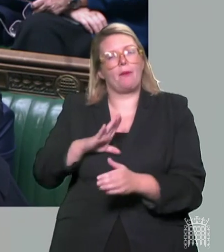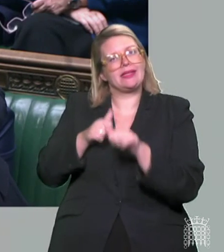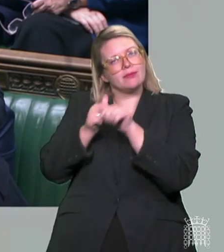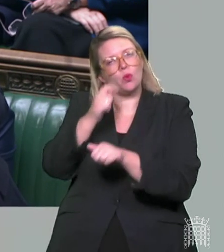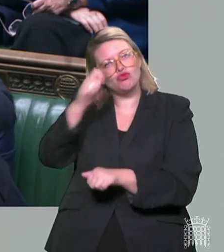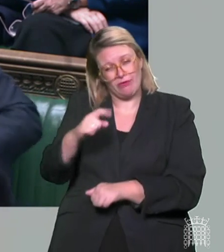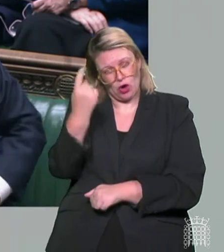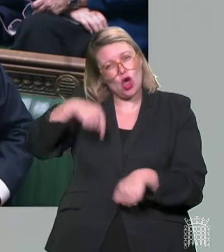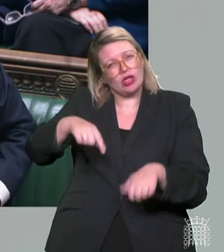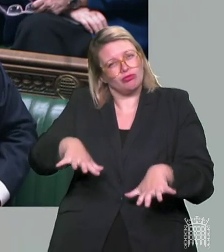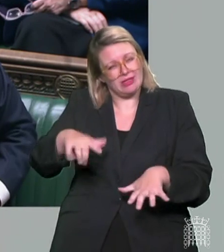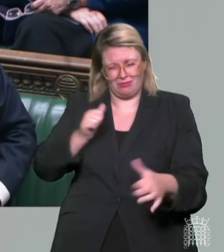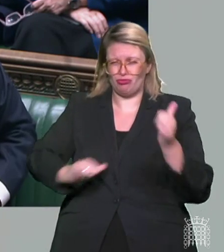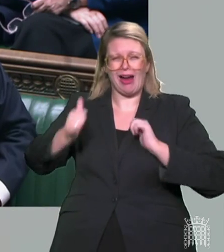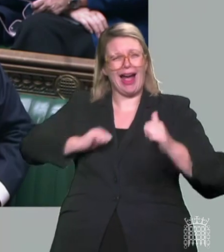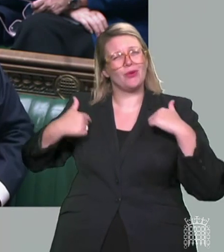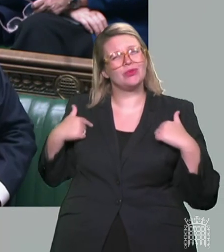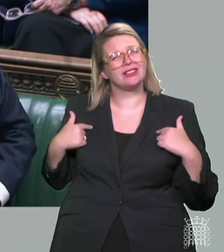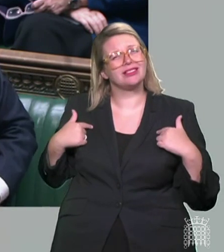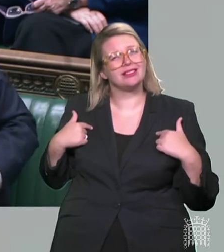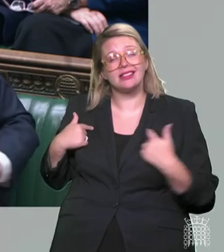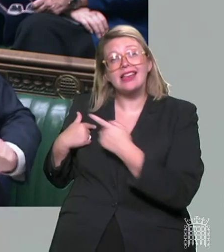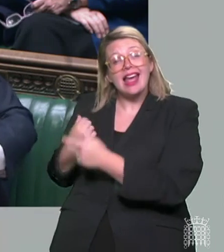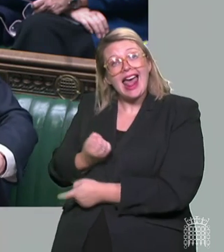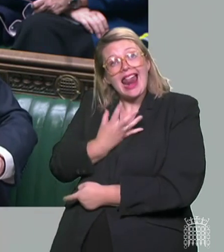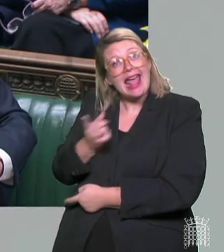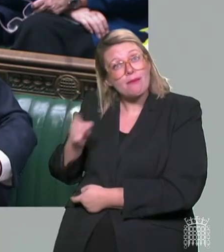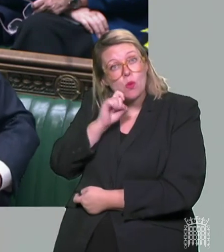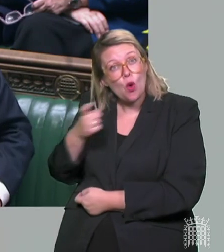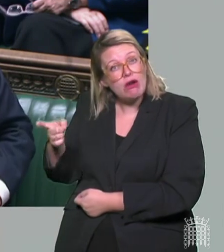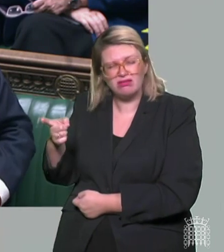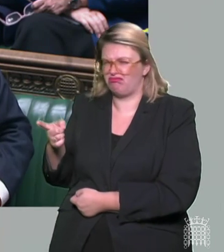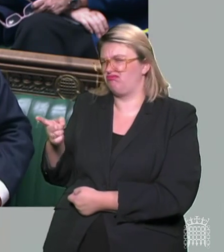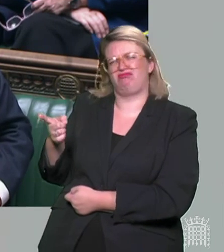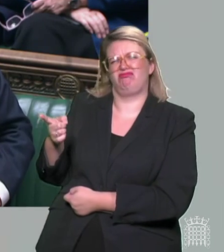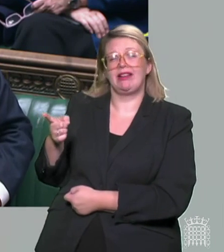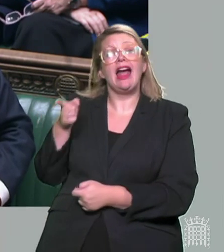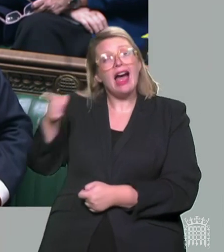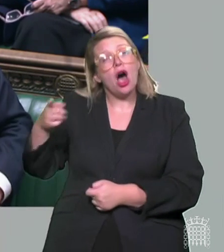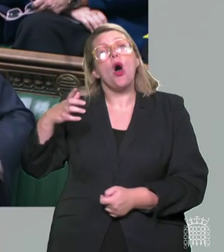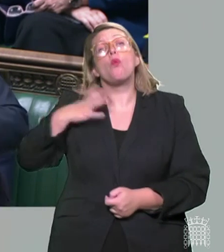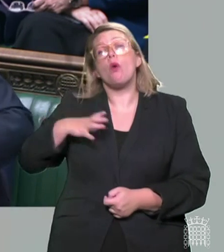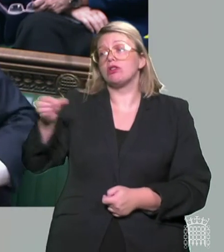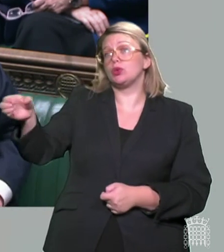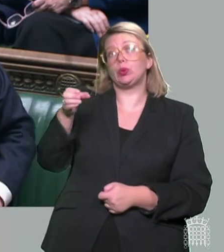Those guys, in the Labour party opposite, not only wanted to put the right honourable Member for Islington North into No.